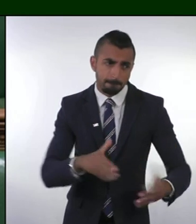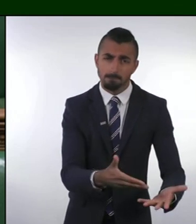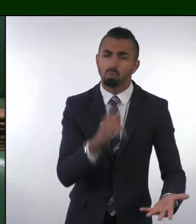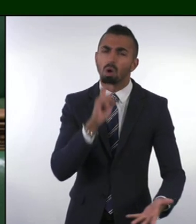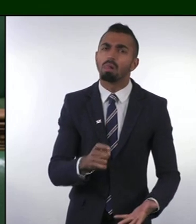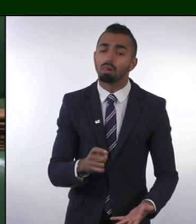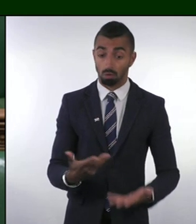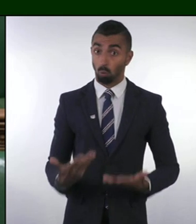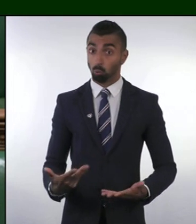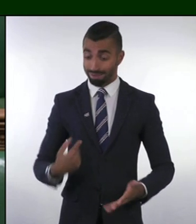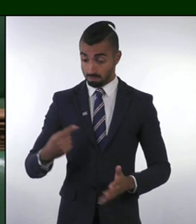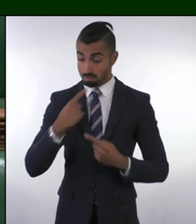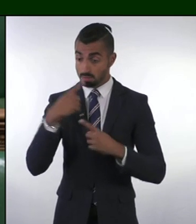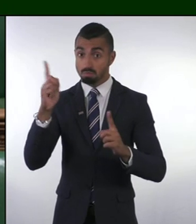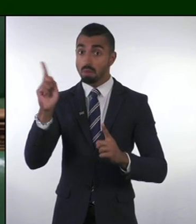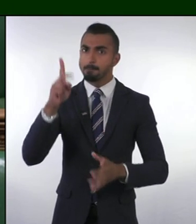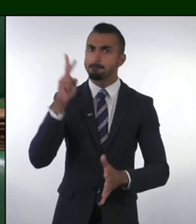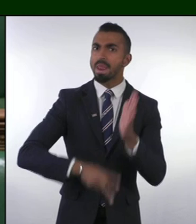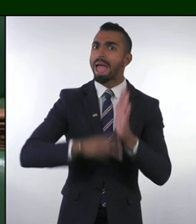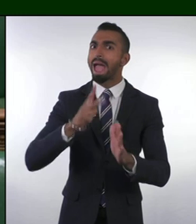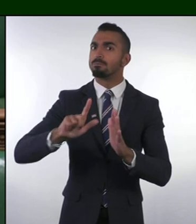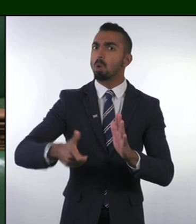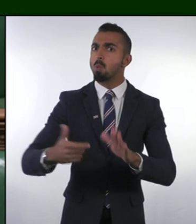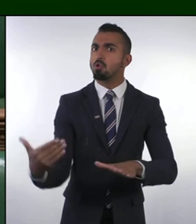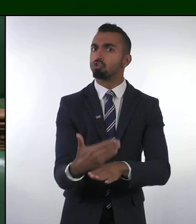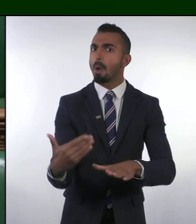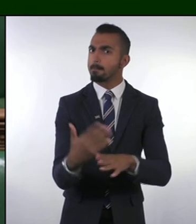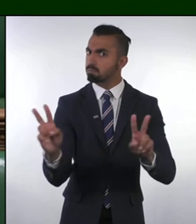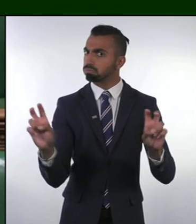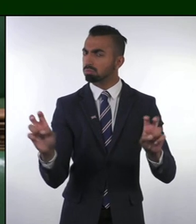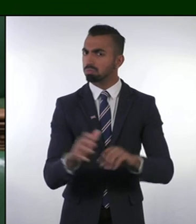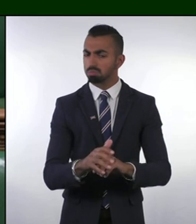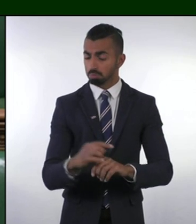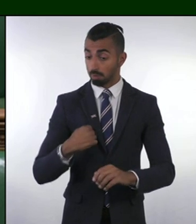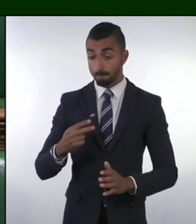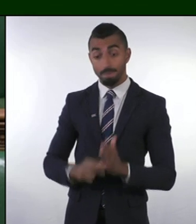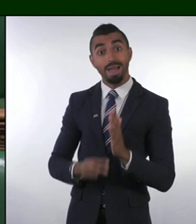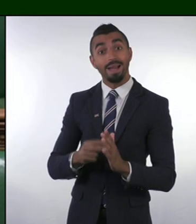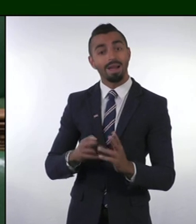Our plan has a clear goal: to protect, support and create jobs.